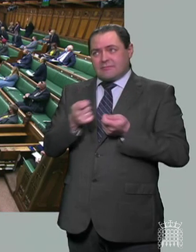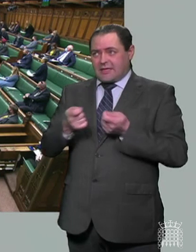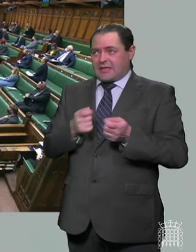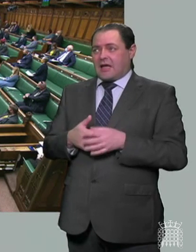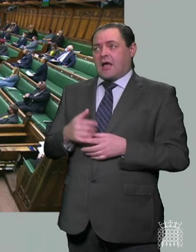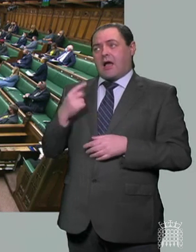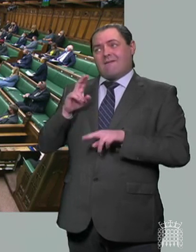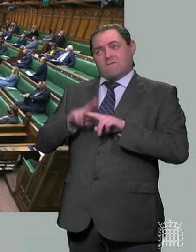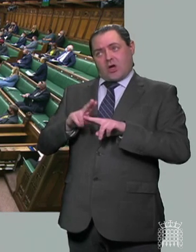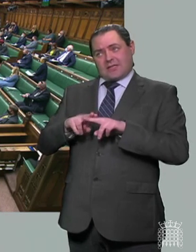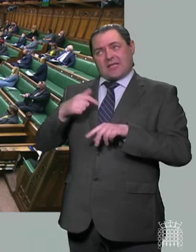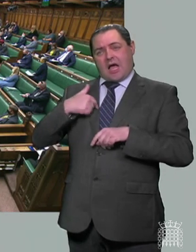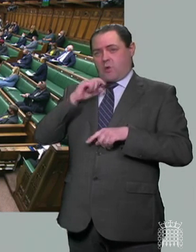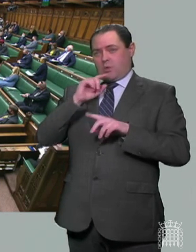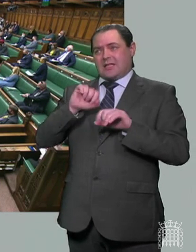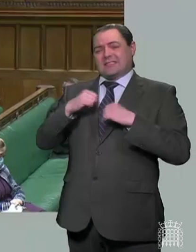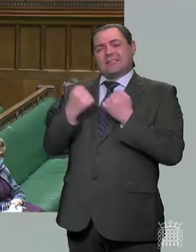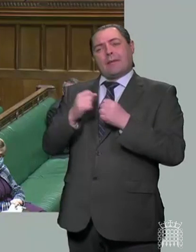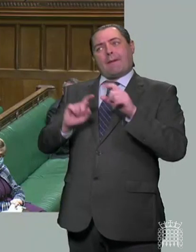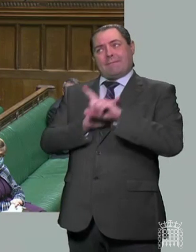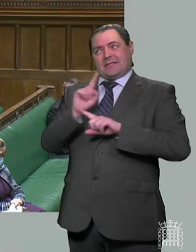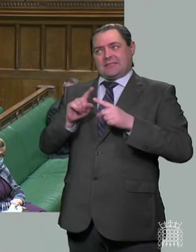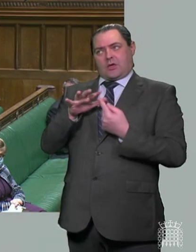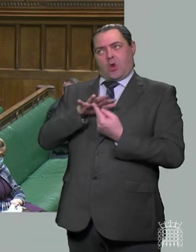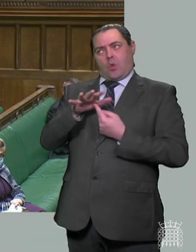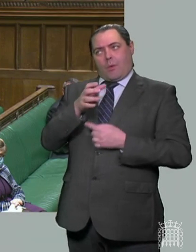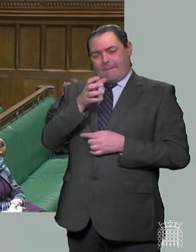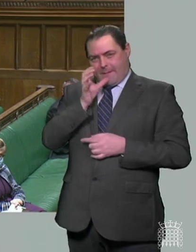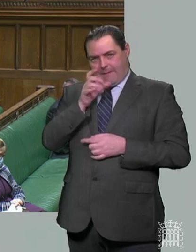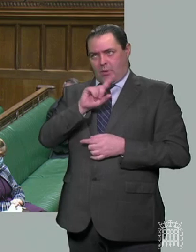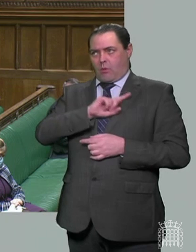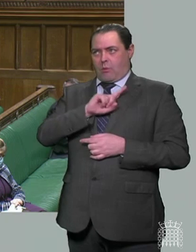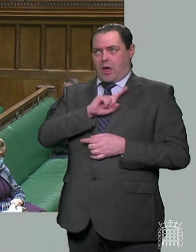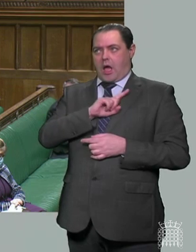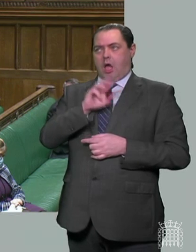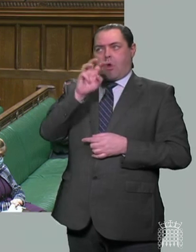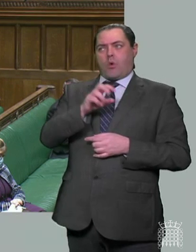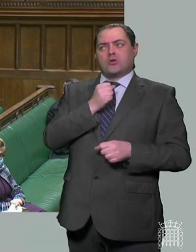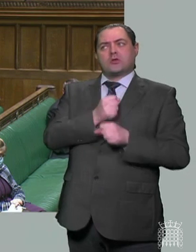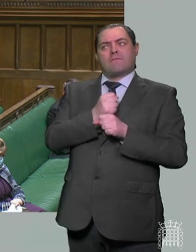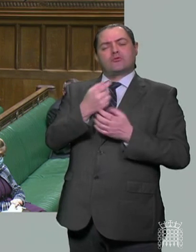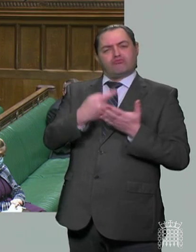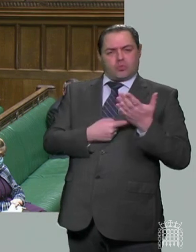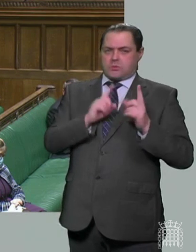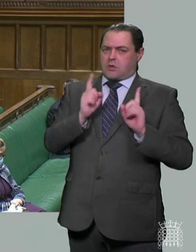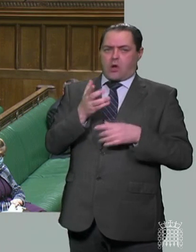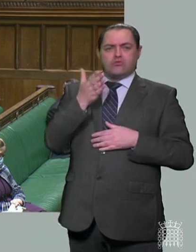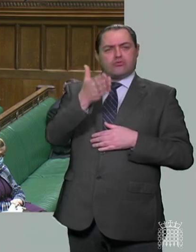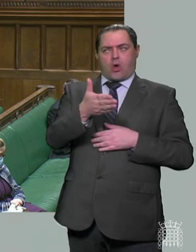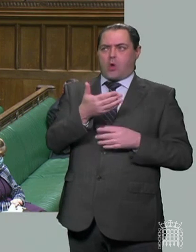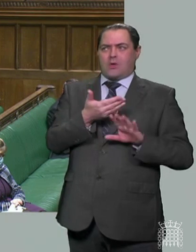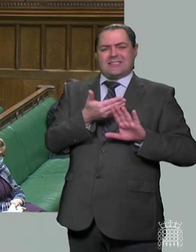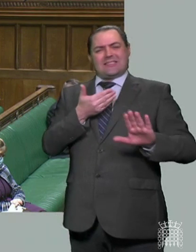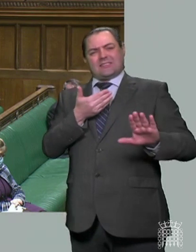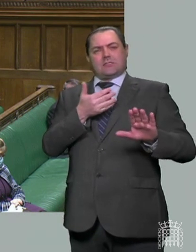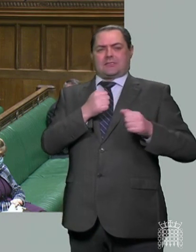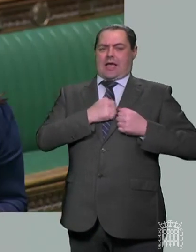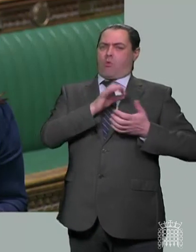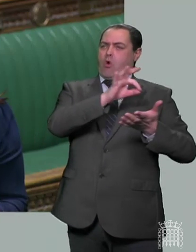On Friday, I will be holding my team meeting in the local pub because under Welsh Government rules we are not allowed to go to our socially distanced office.